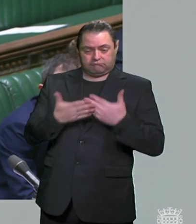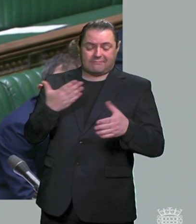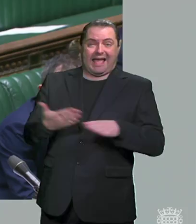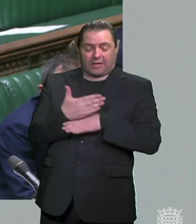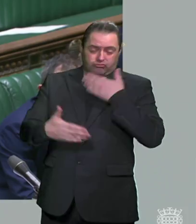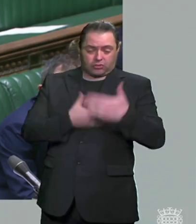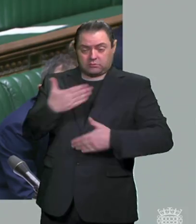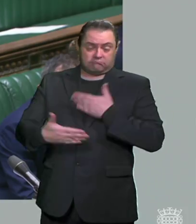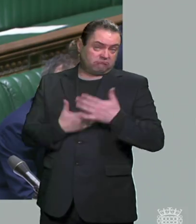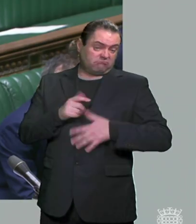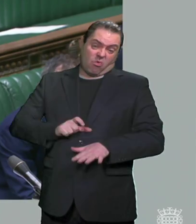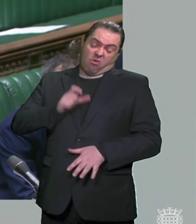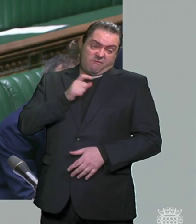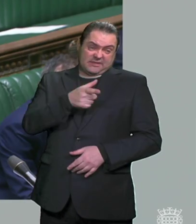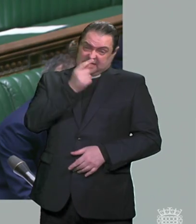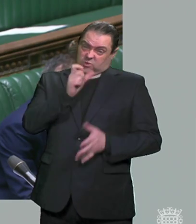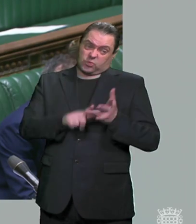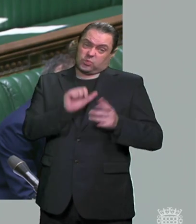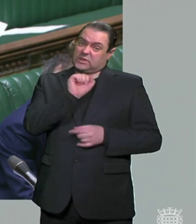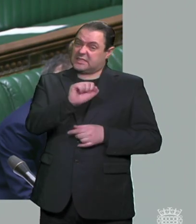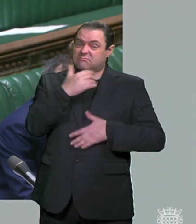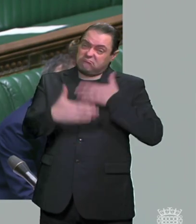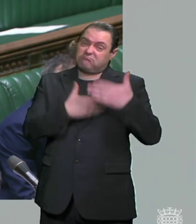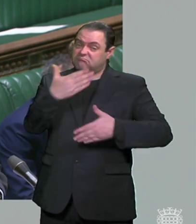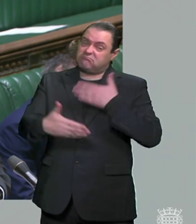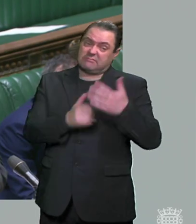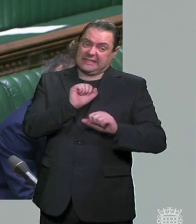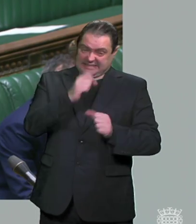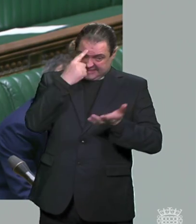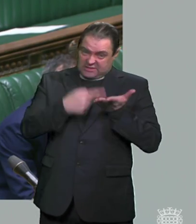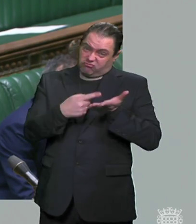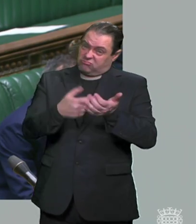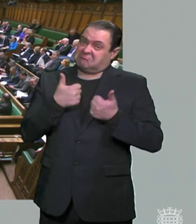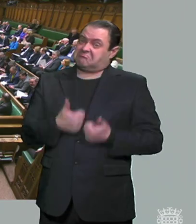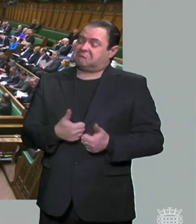I have full confidence in the Prime Minister, in his integrity and in the decisions he will make.